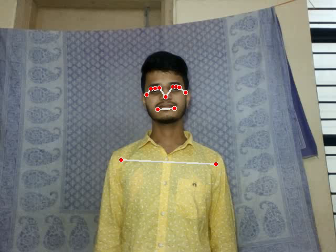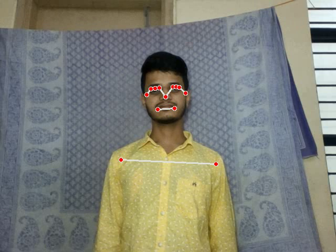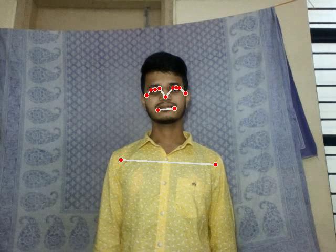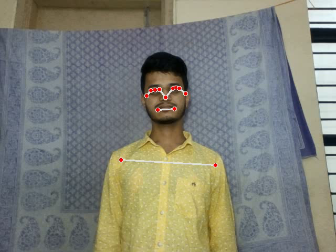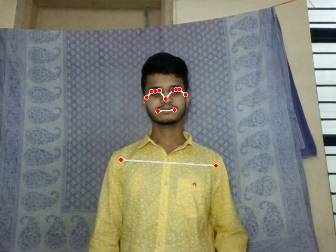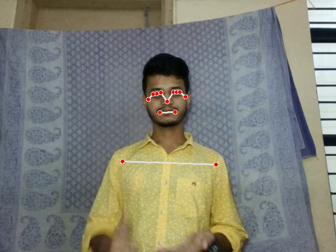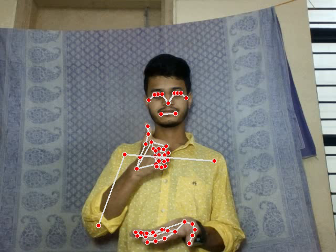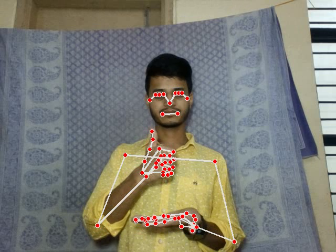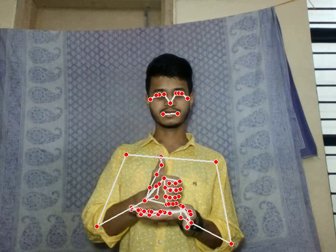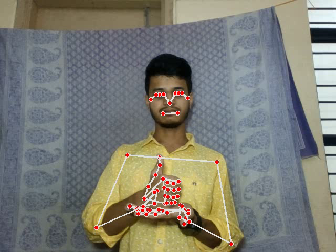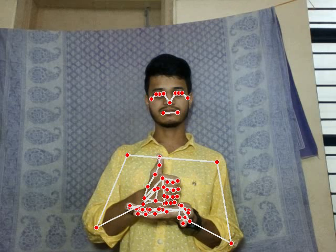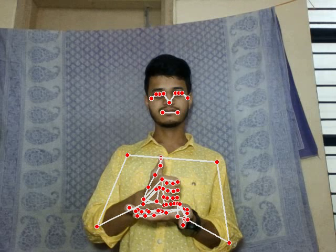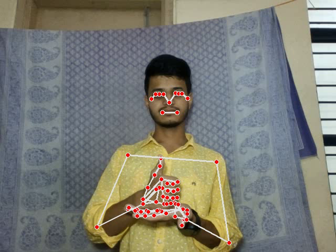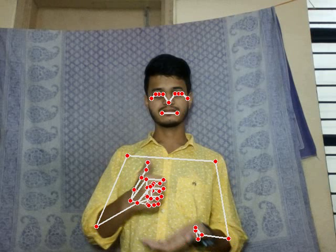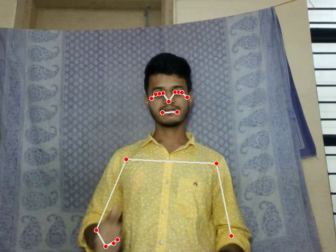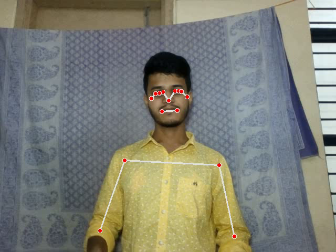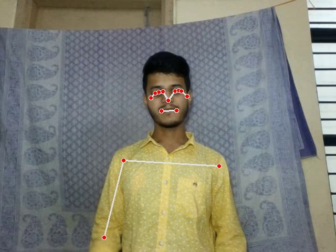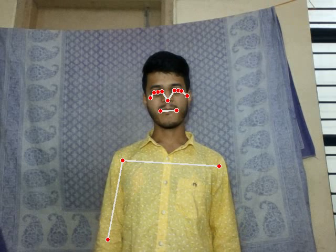help